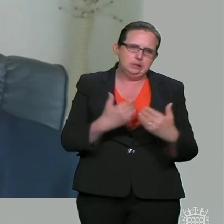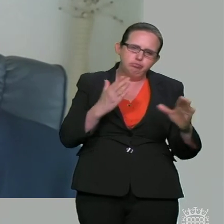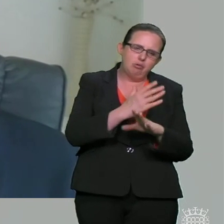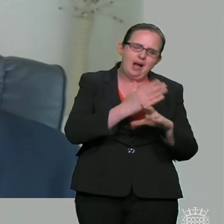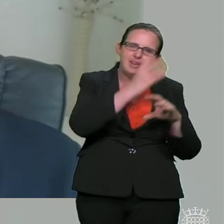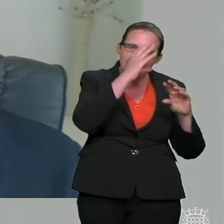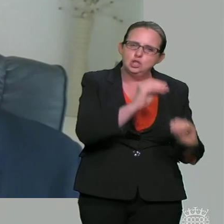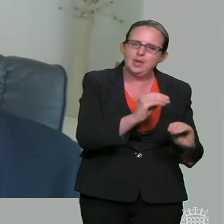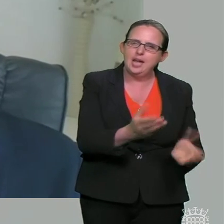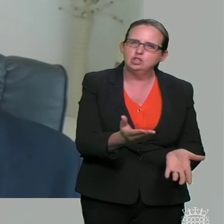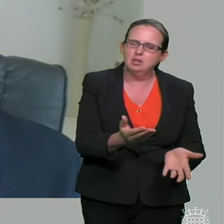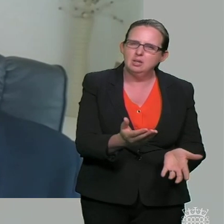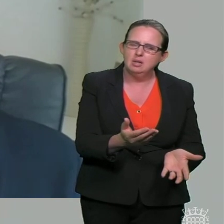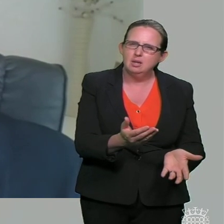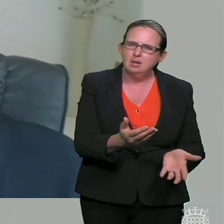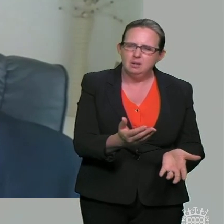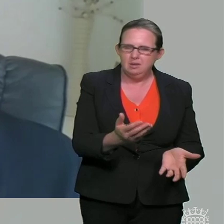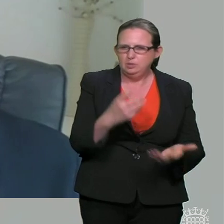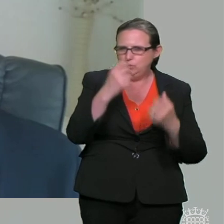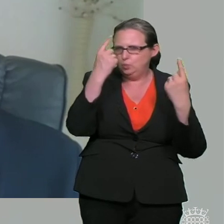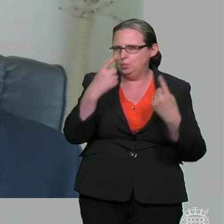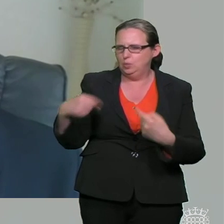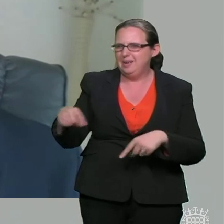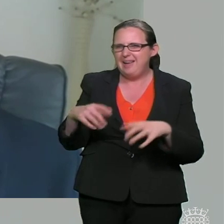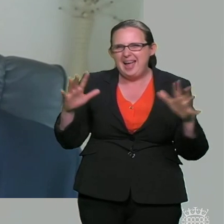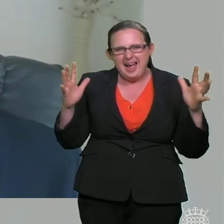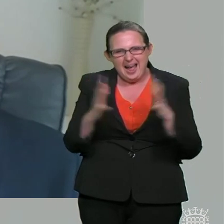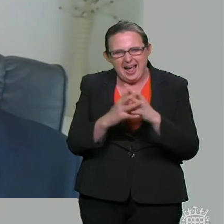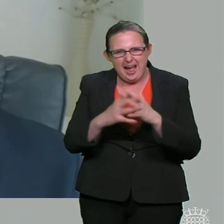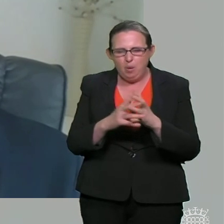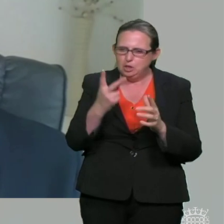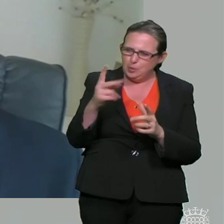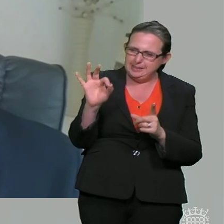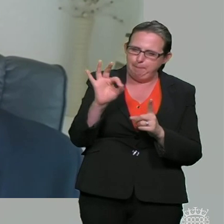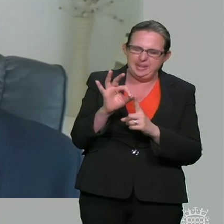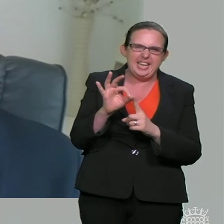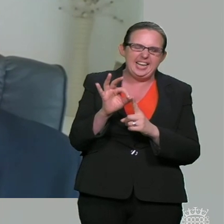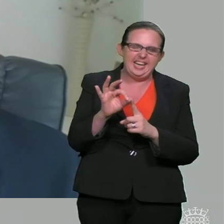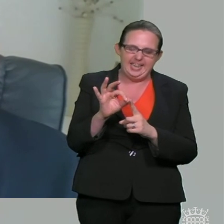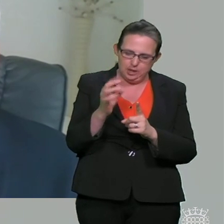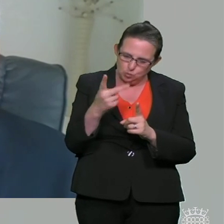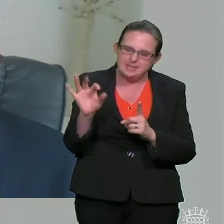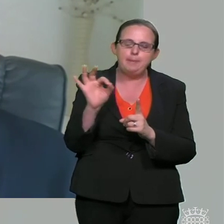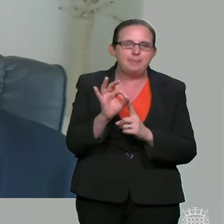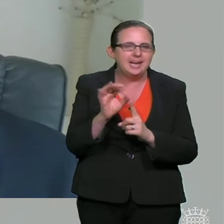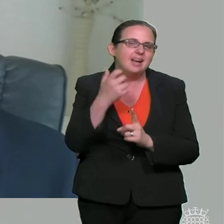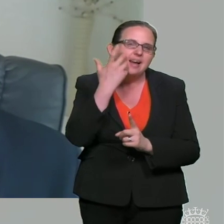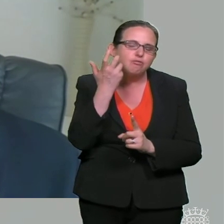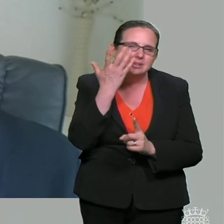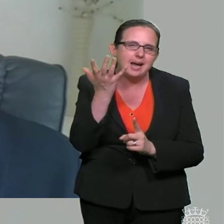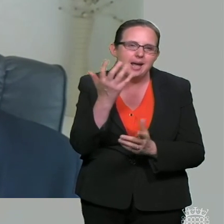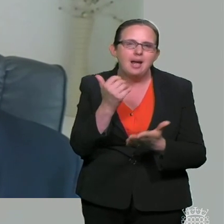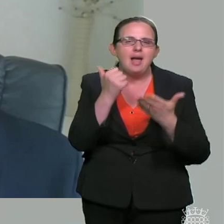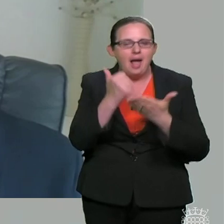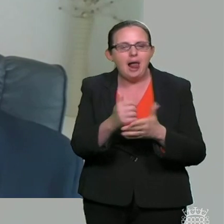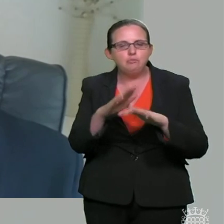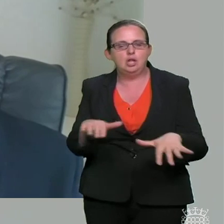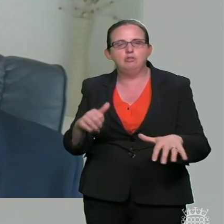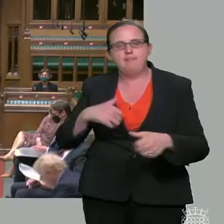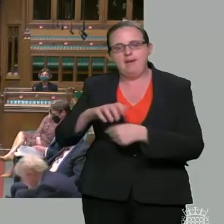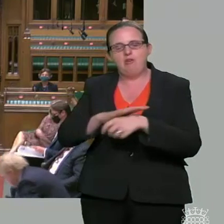Can you use it to explain how 20p per day helps kids in my patch catch up?